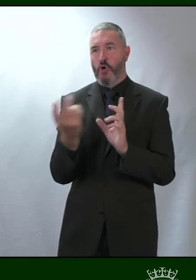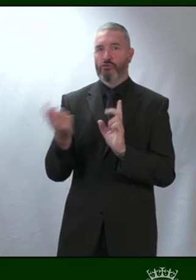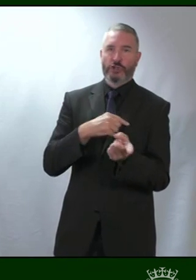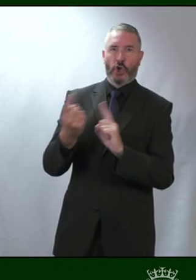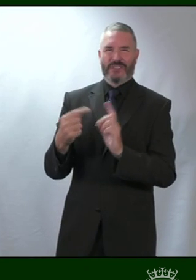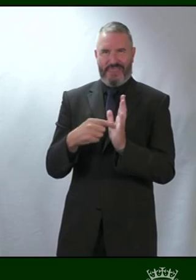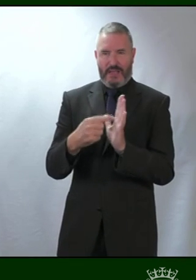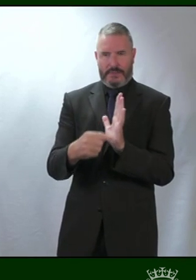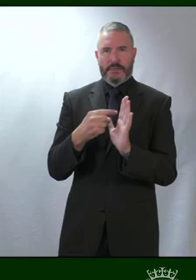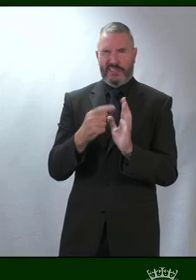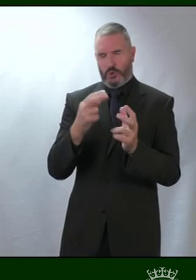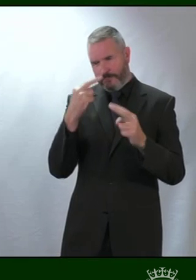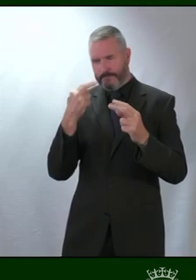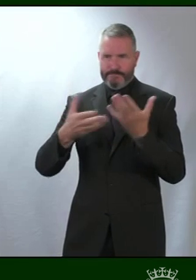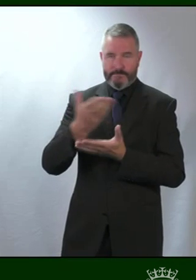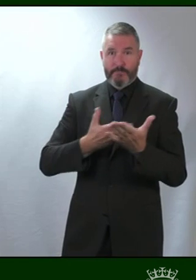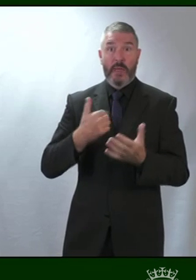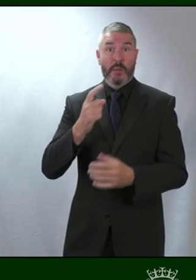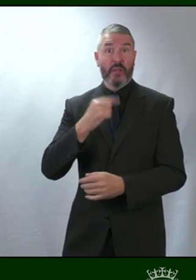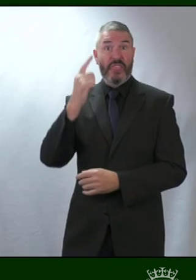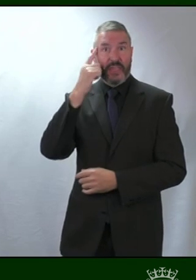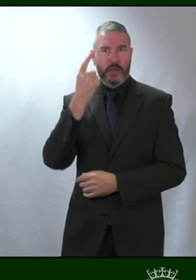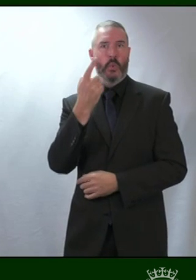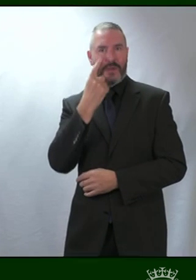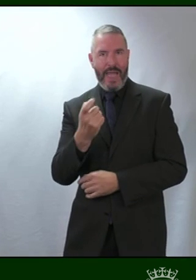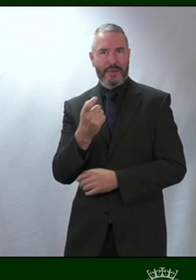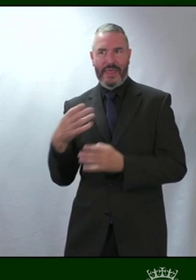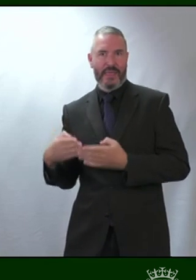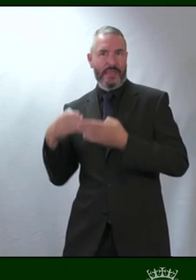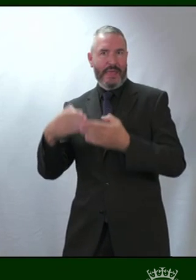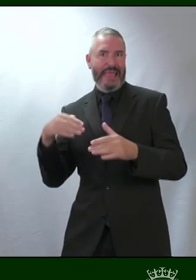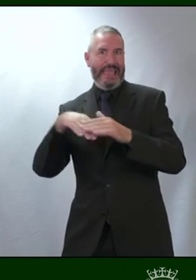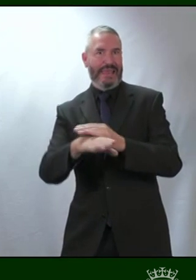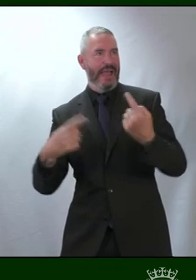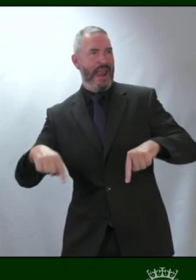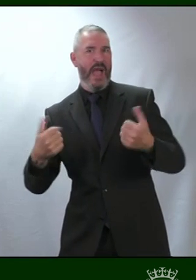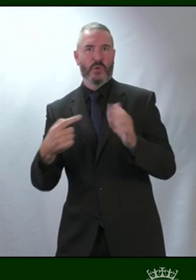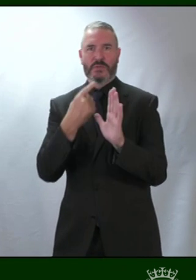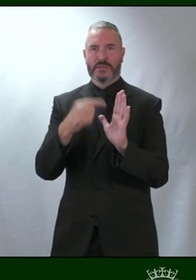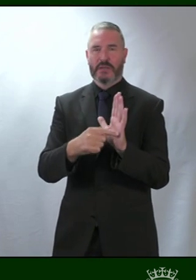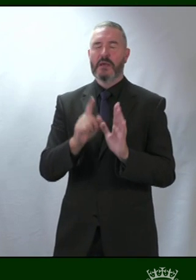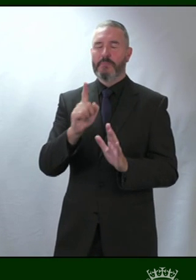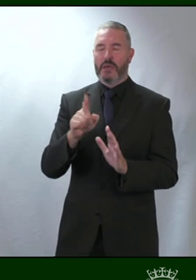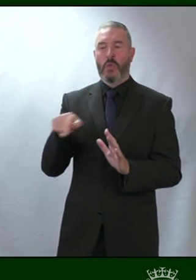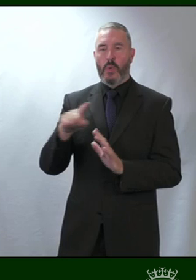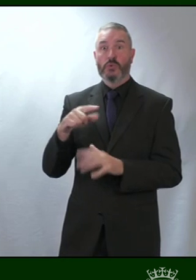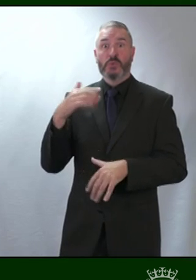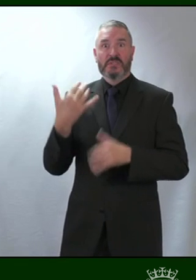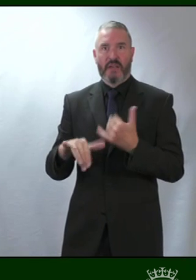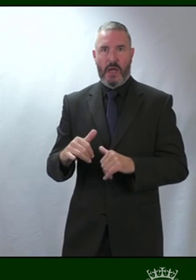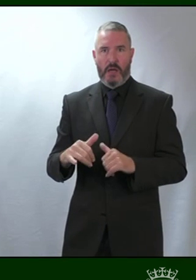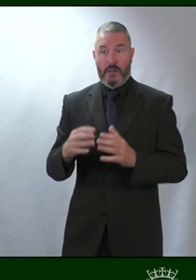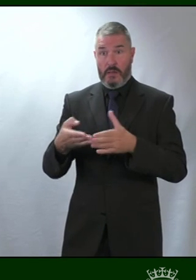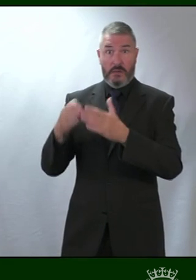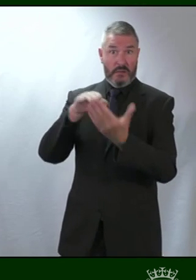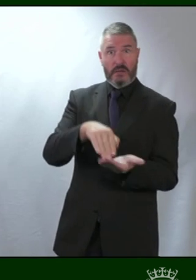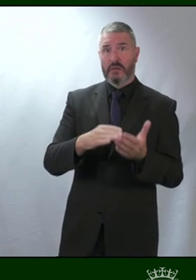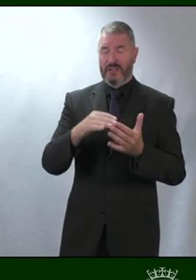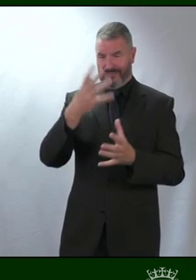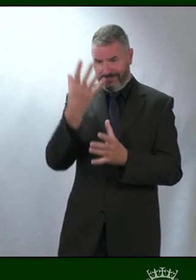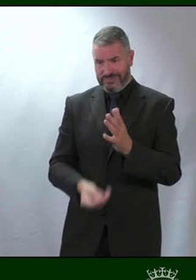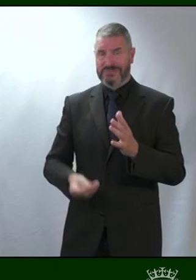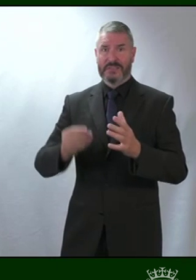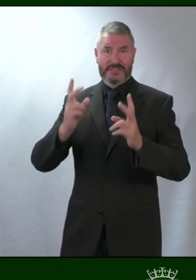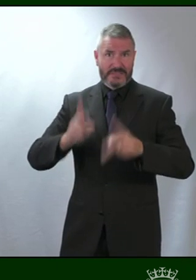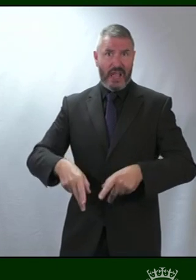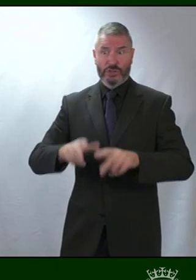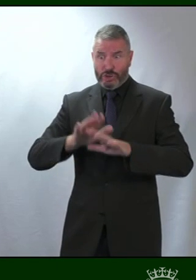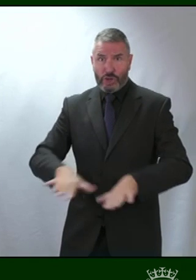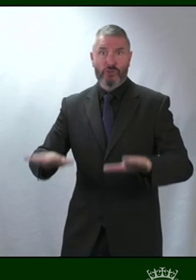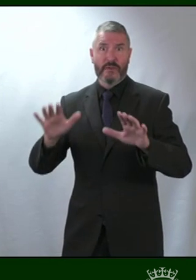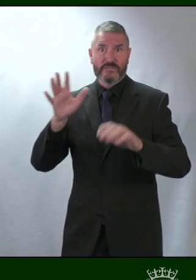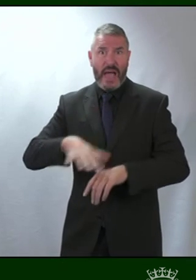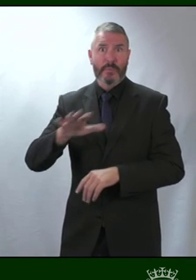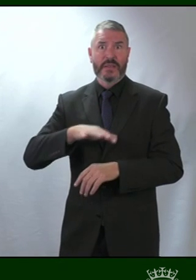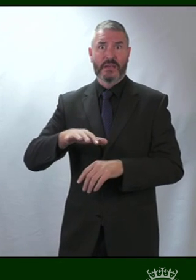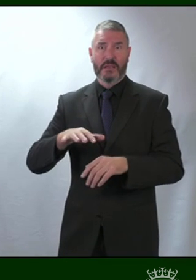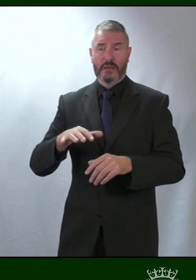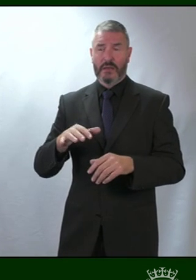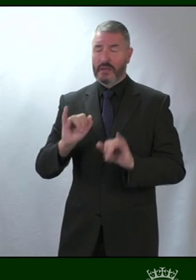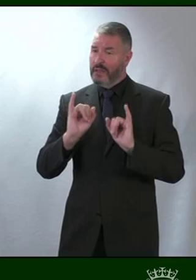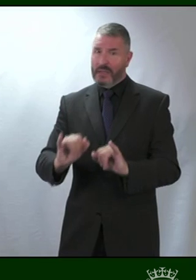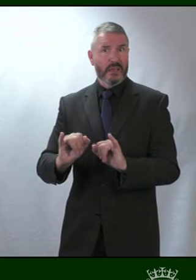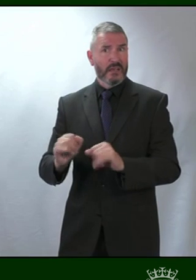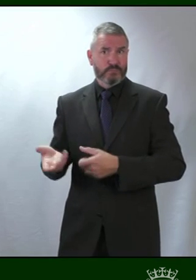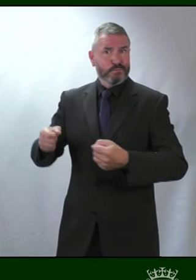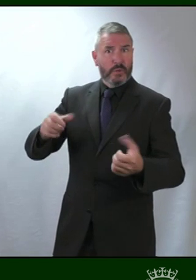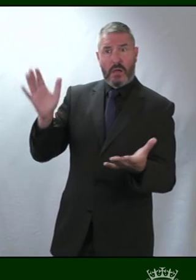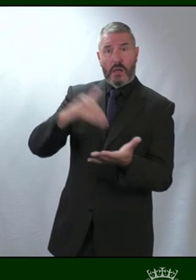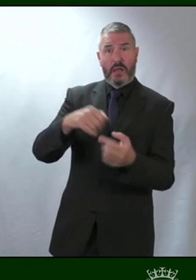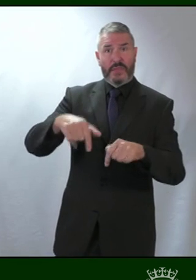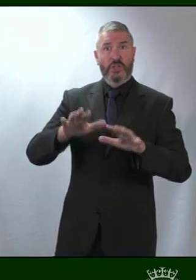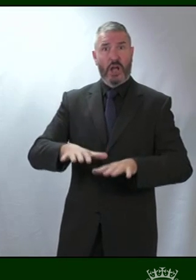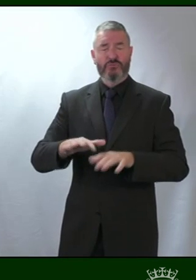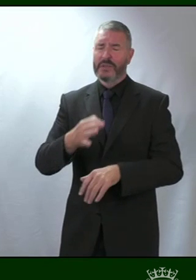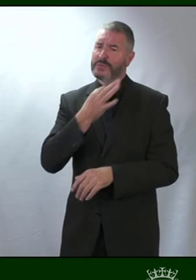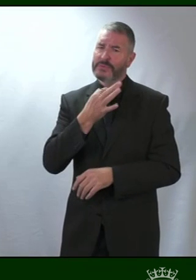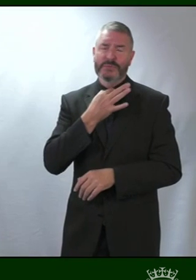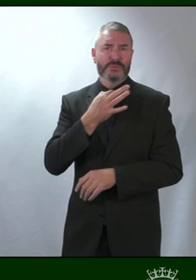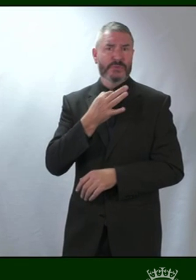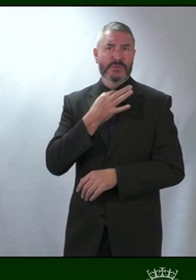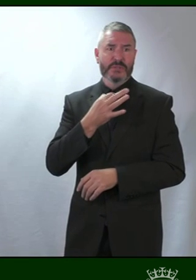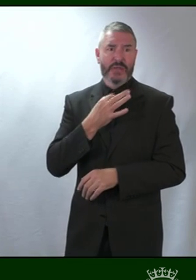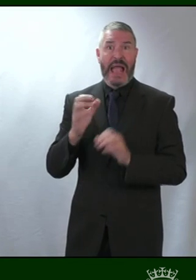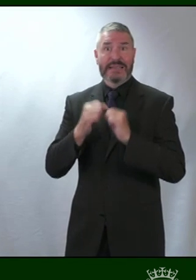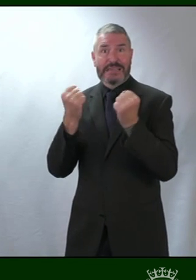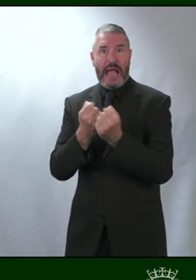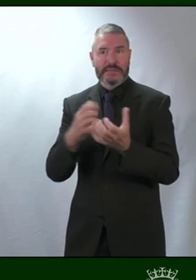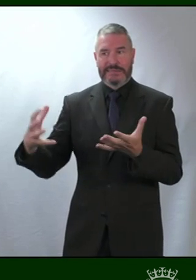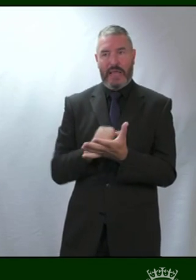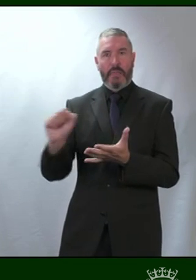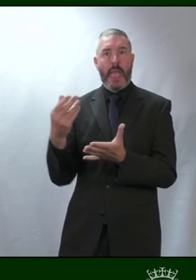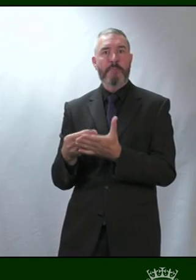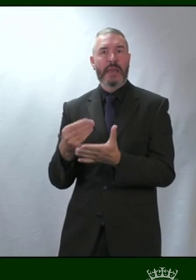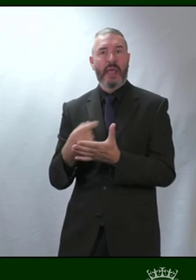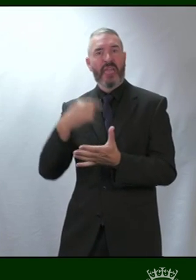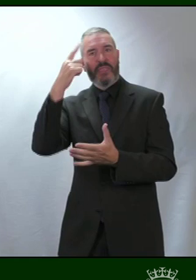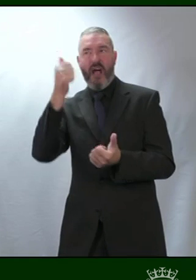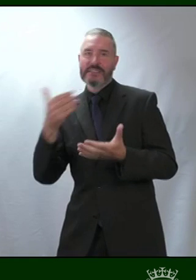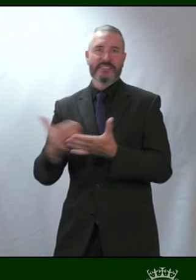What is happening now is that people think there is a way in that is legally very difficult to resist, and it is tragic for those who are coming across in rubber dinghies or children’s paddling pools and who are being cheated by gangs, as they are.